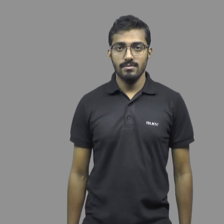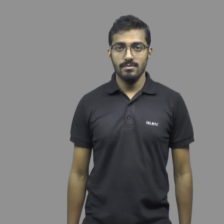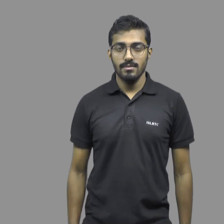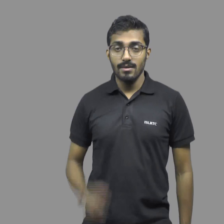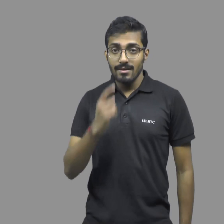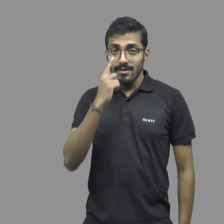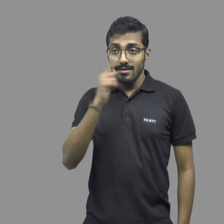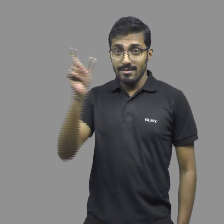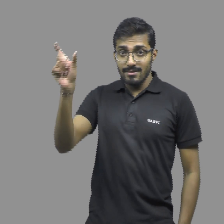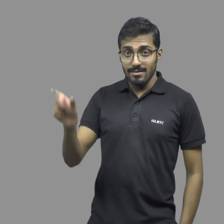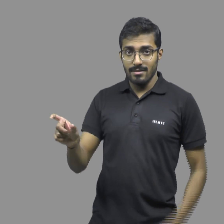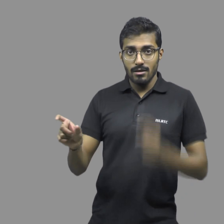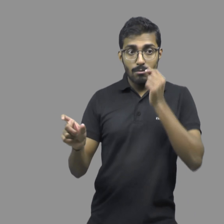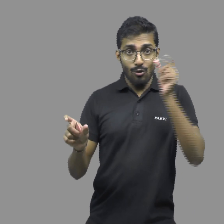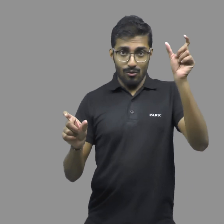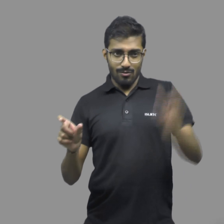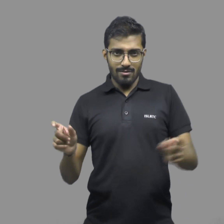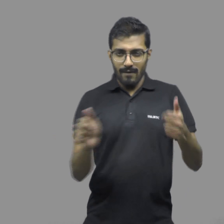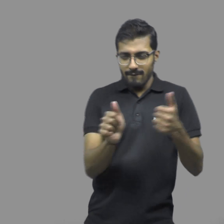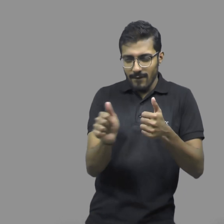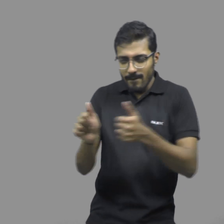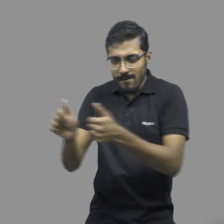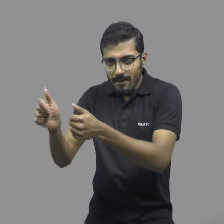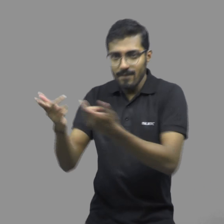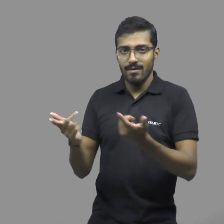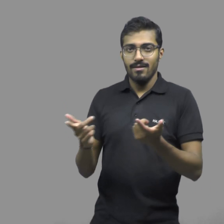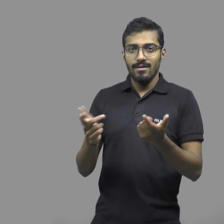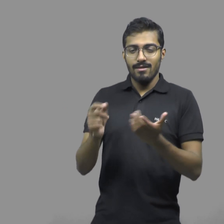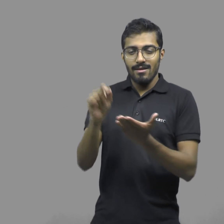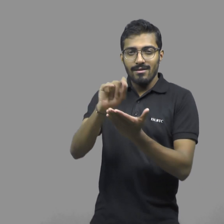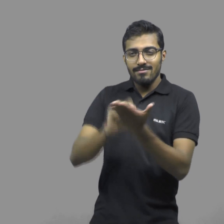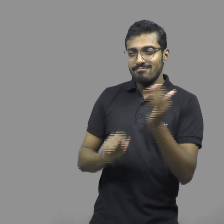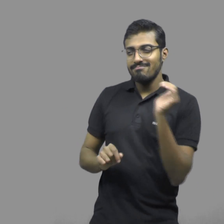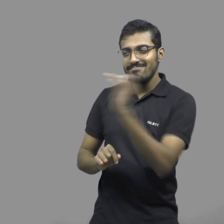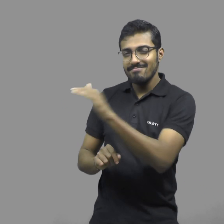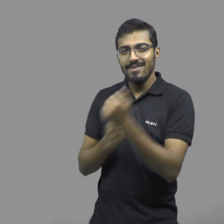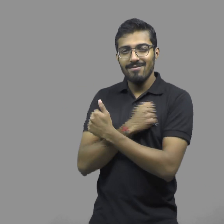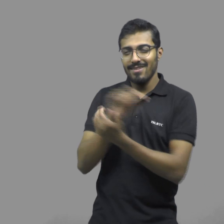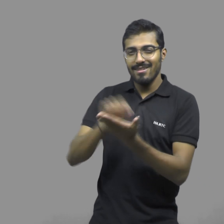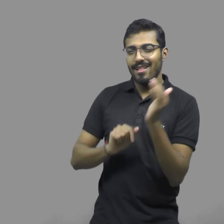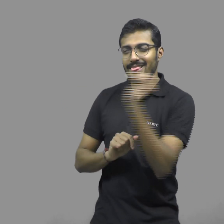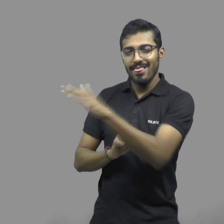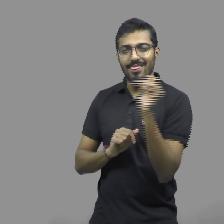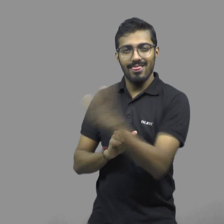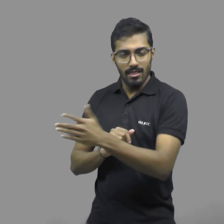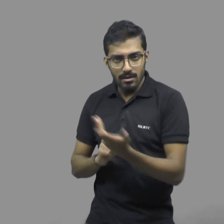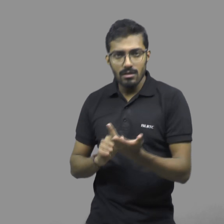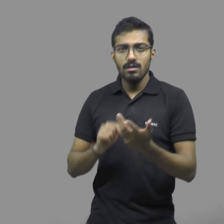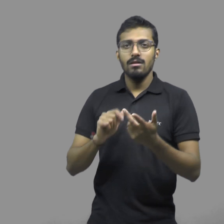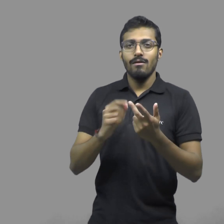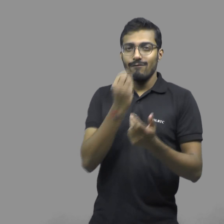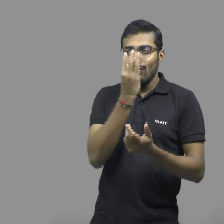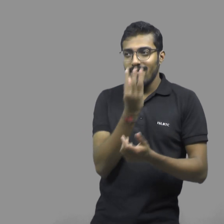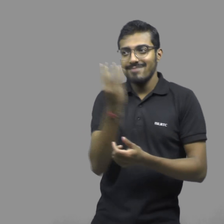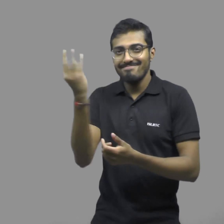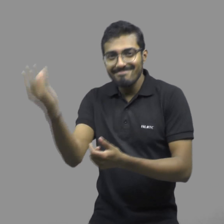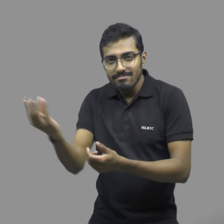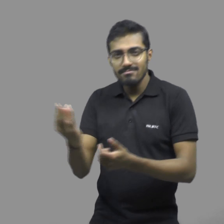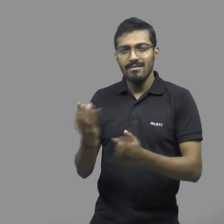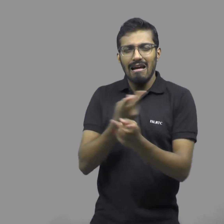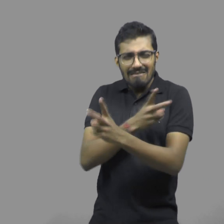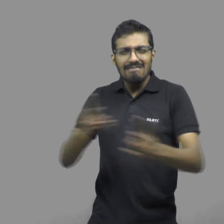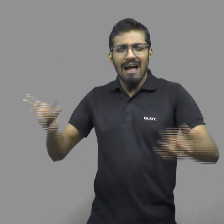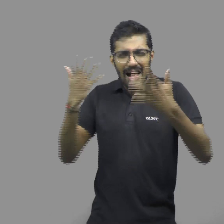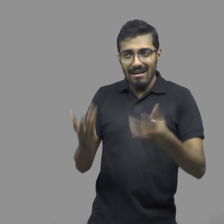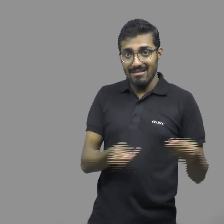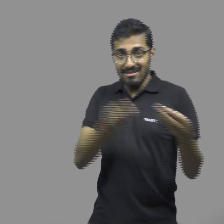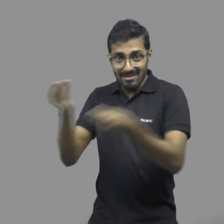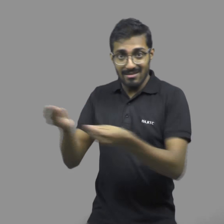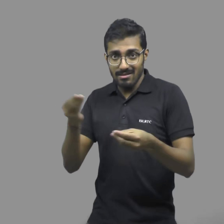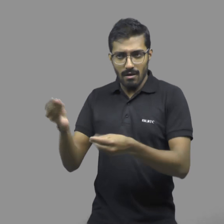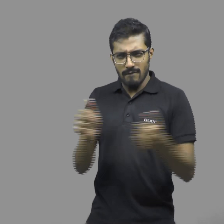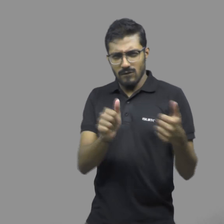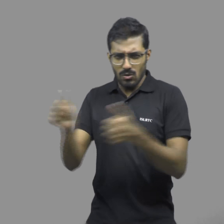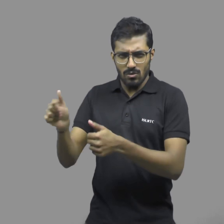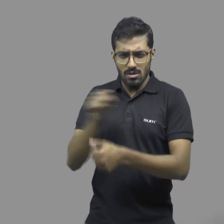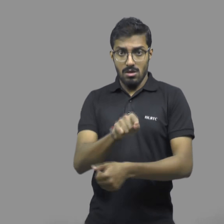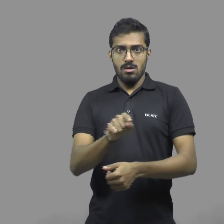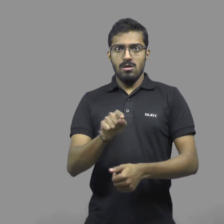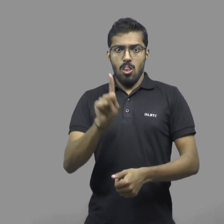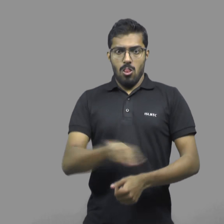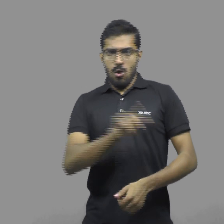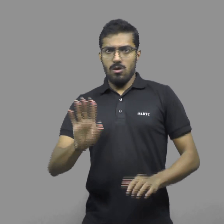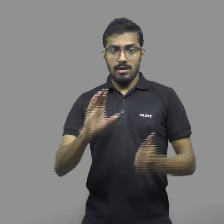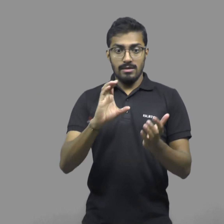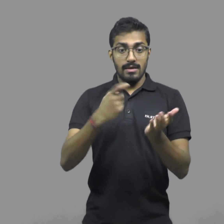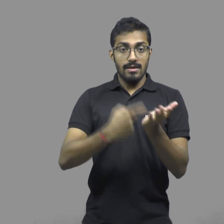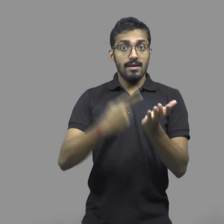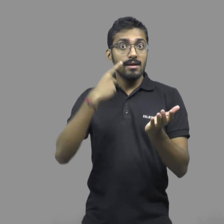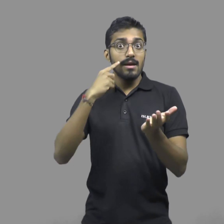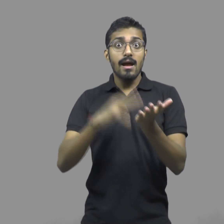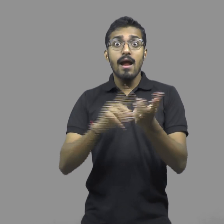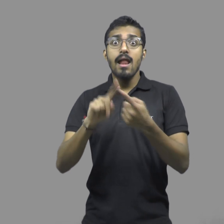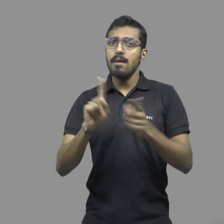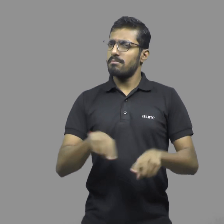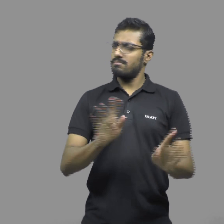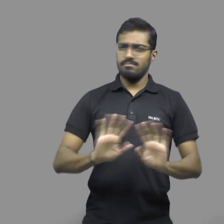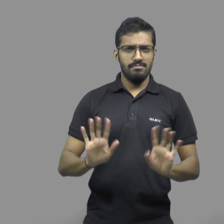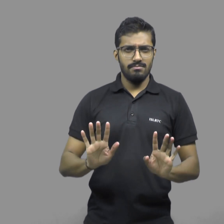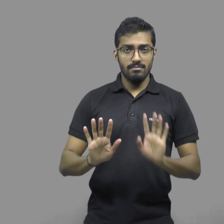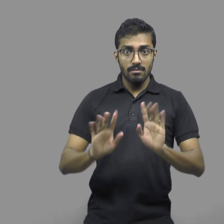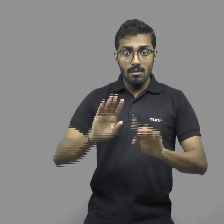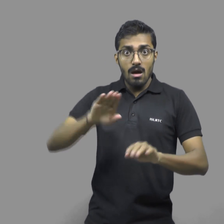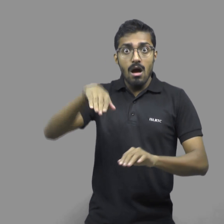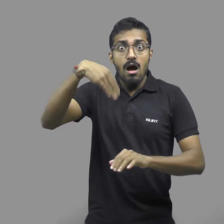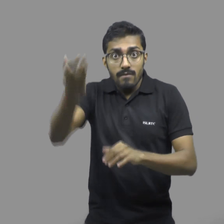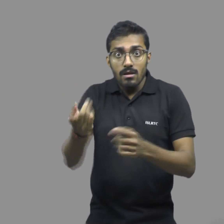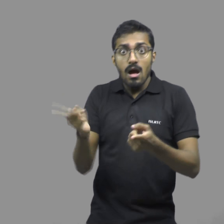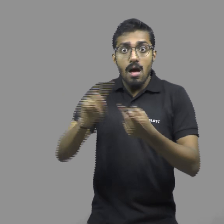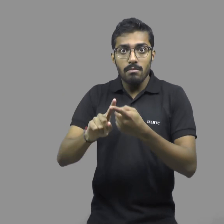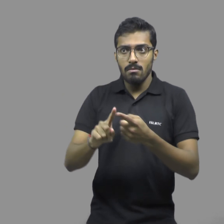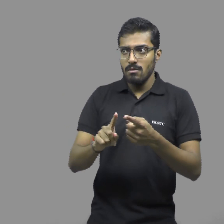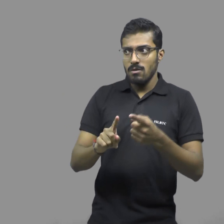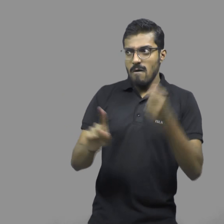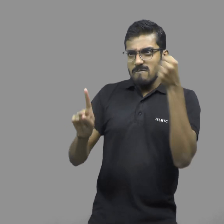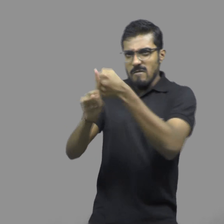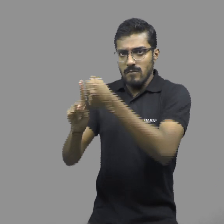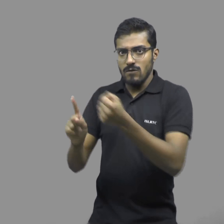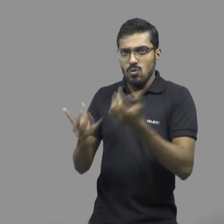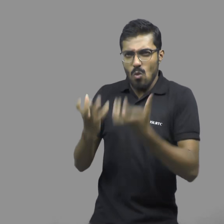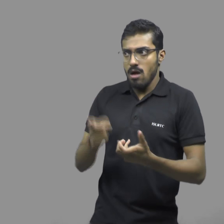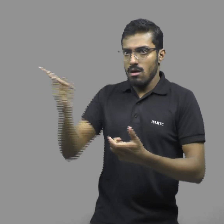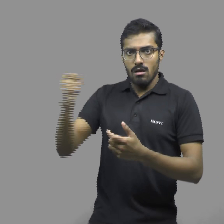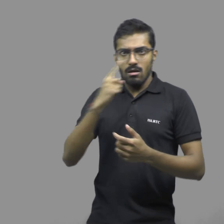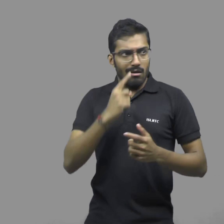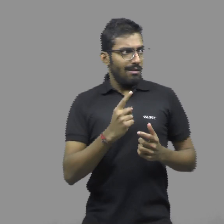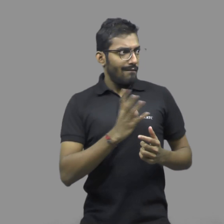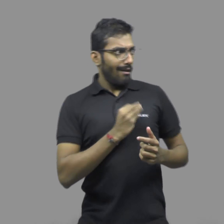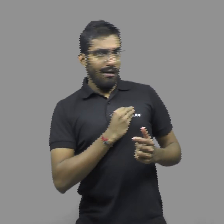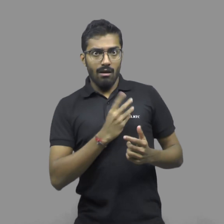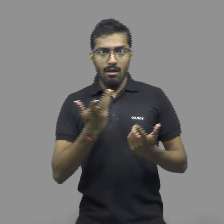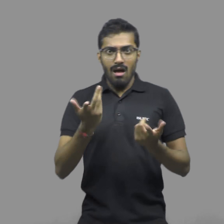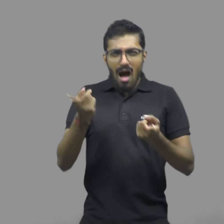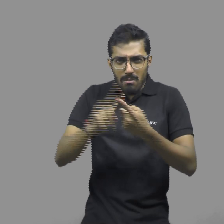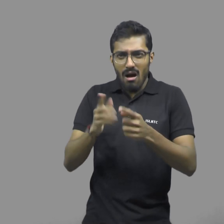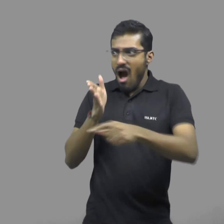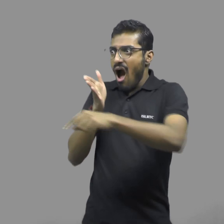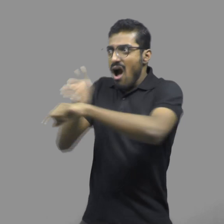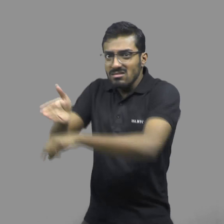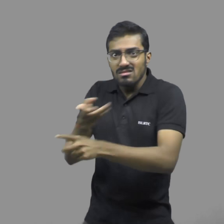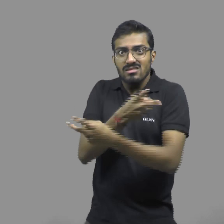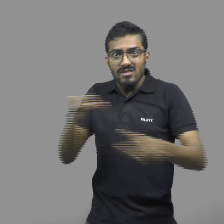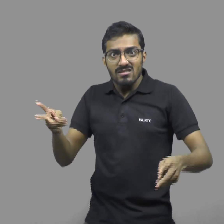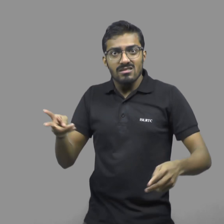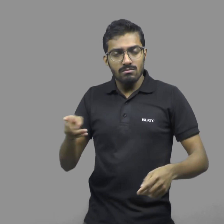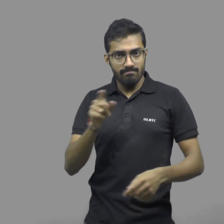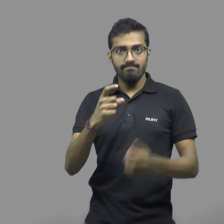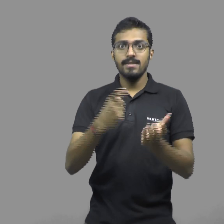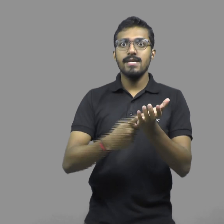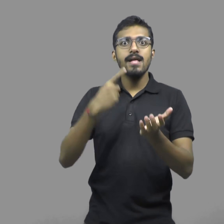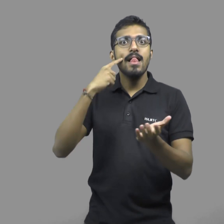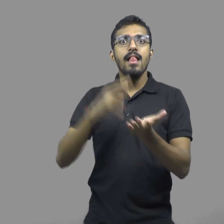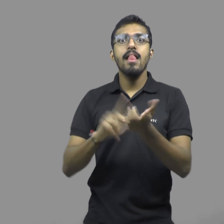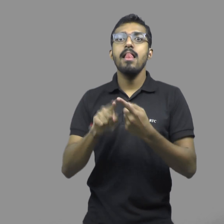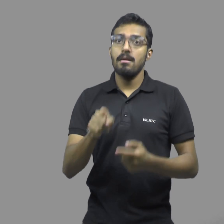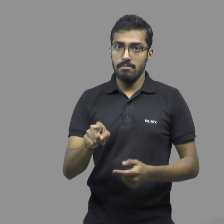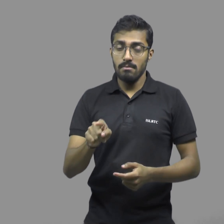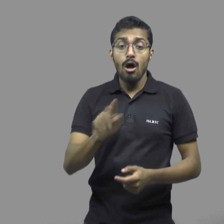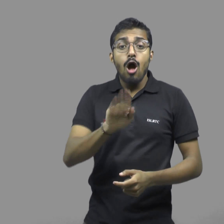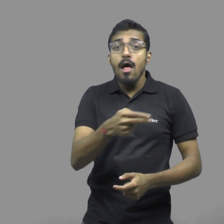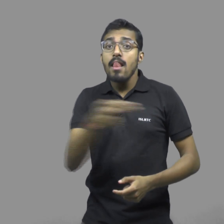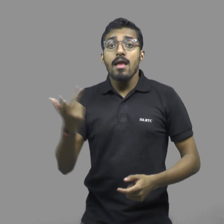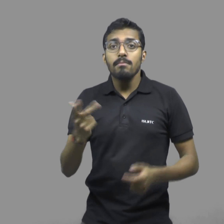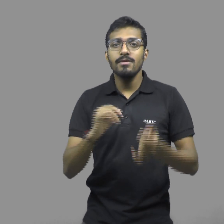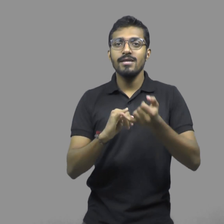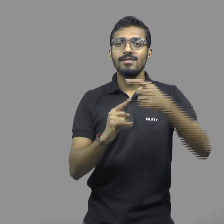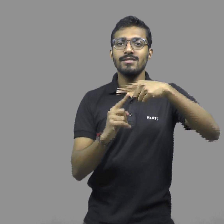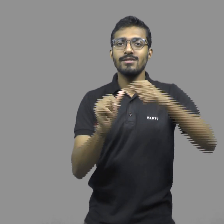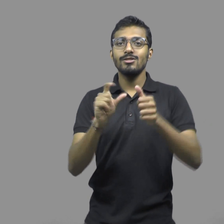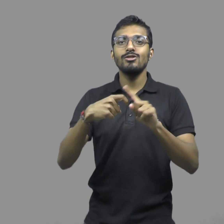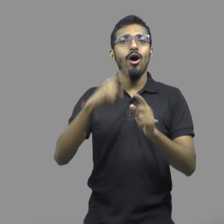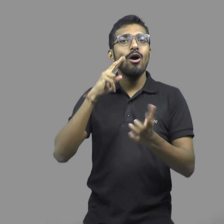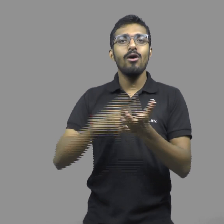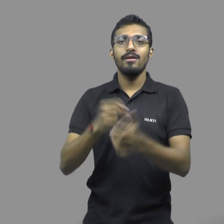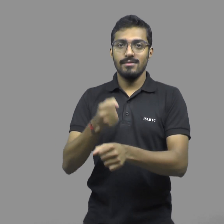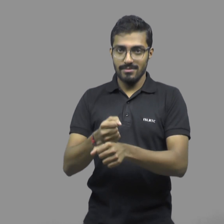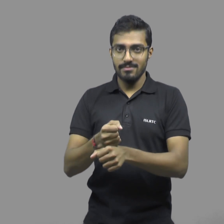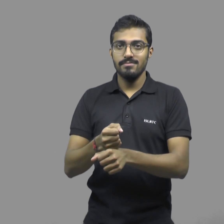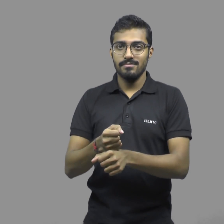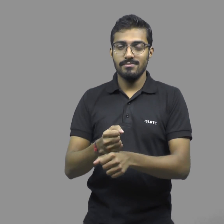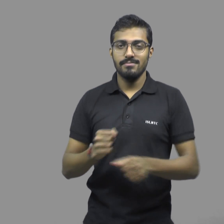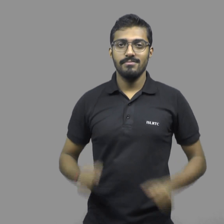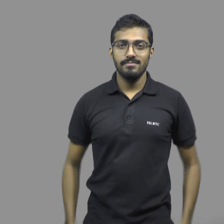Stalking